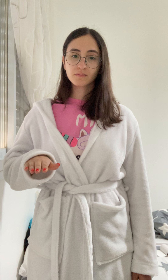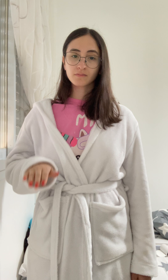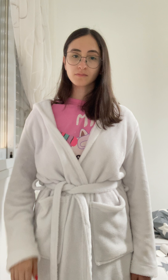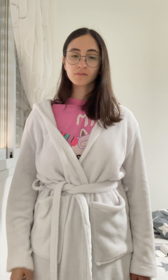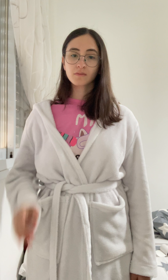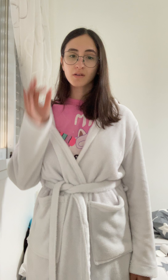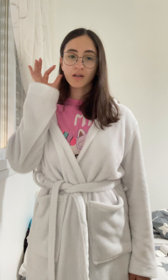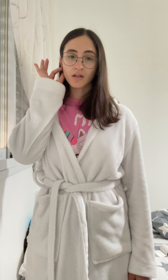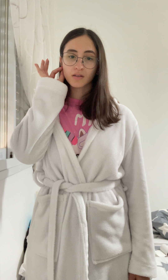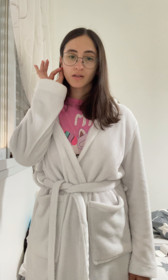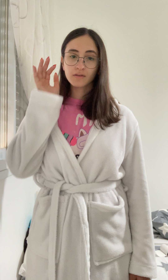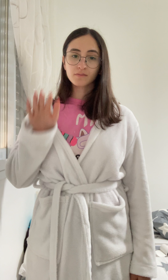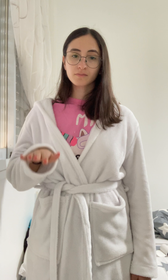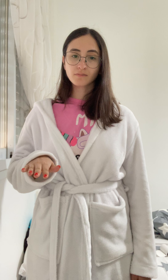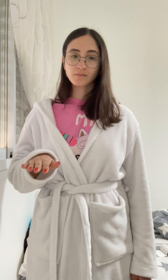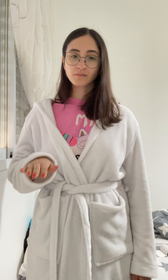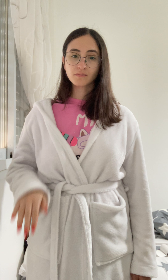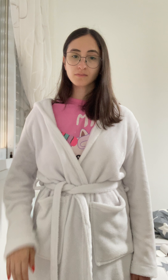ילדה